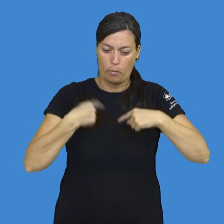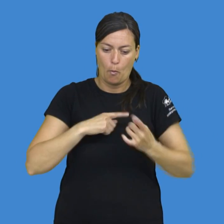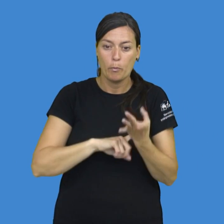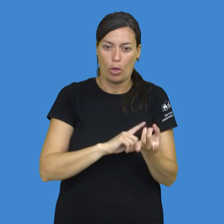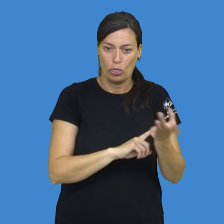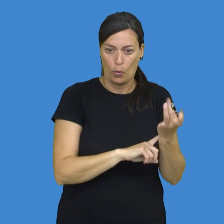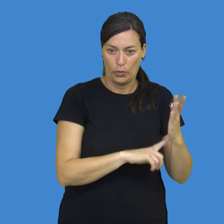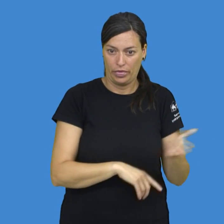crear